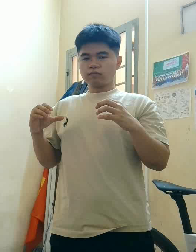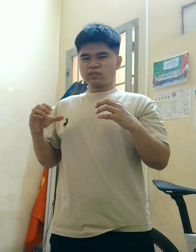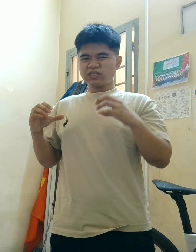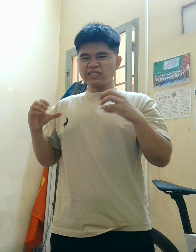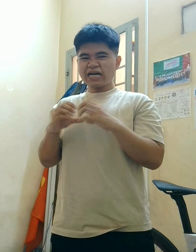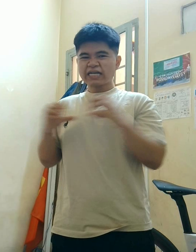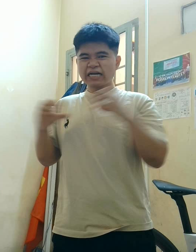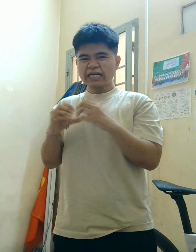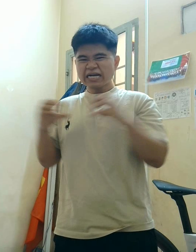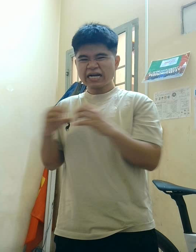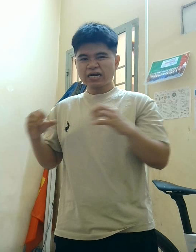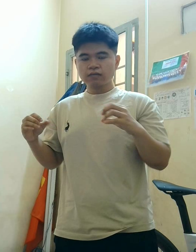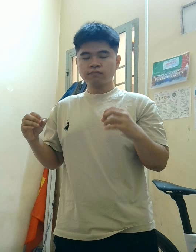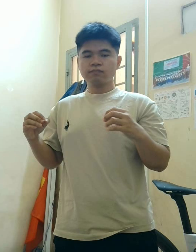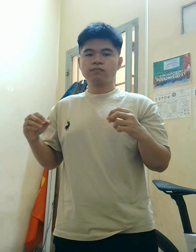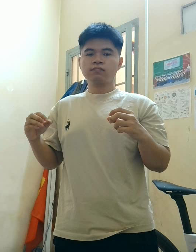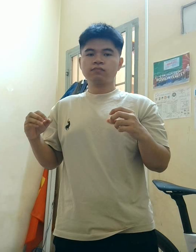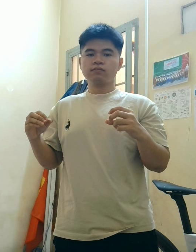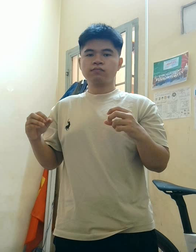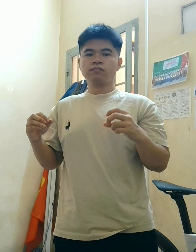cai nhau